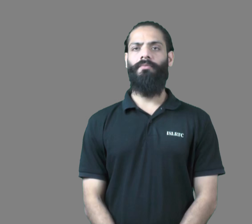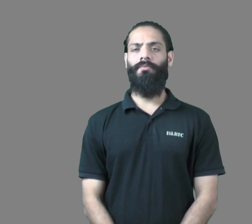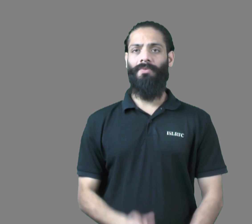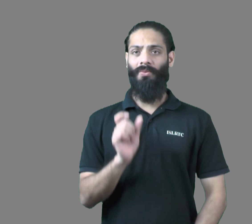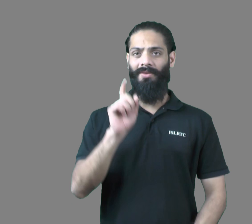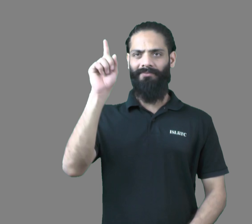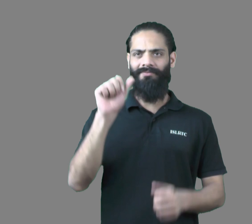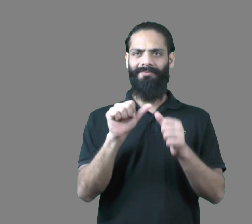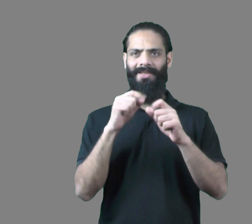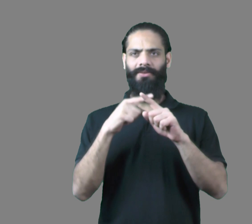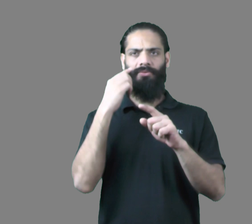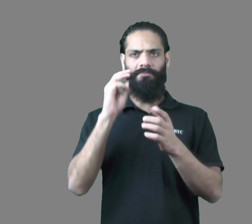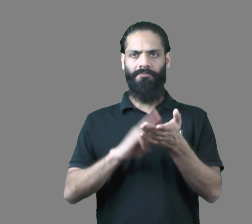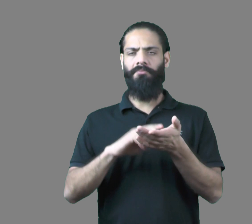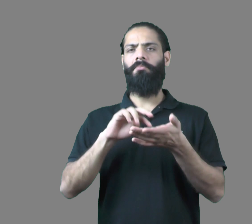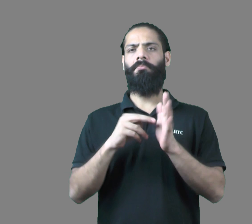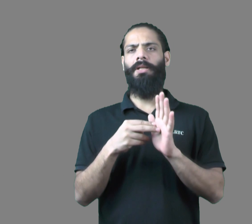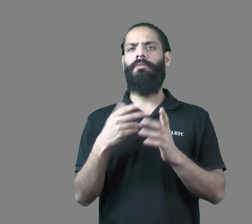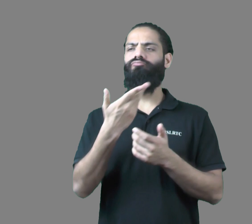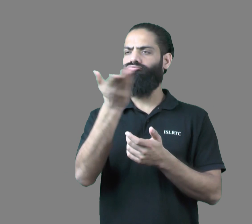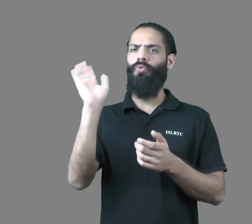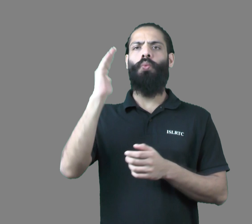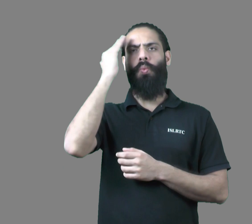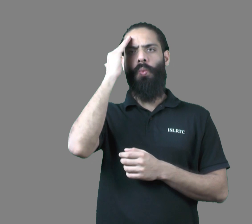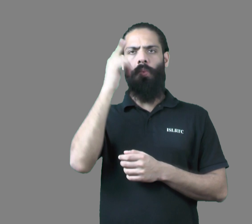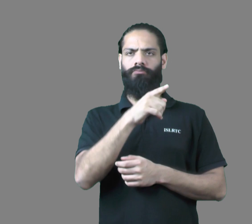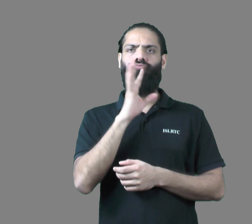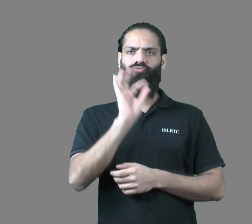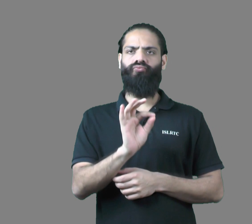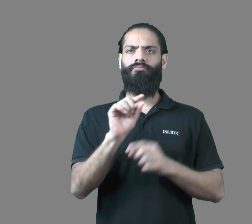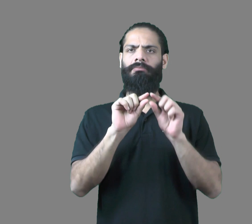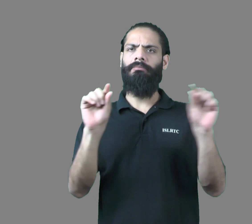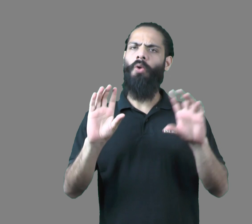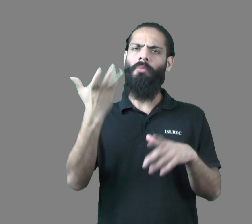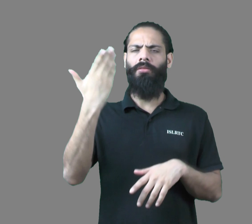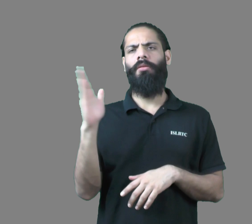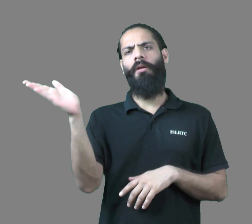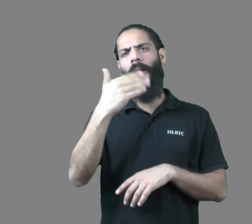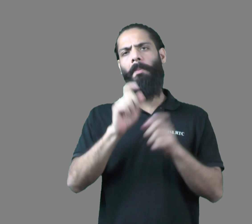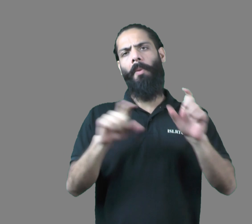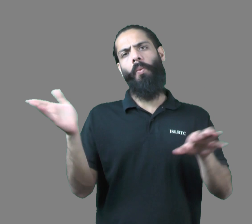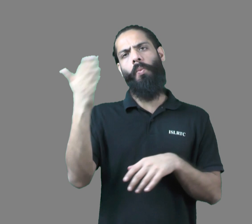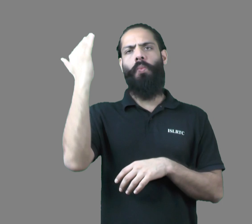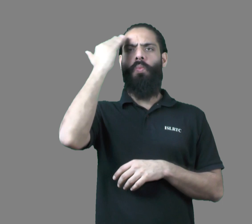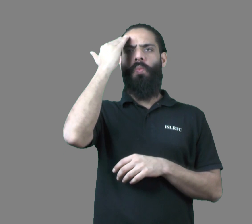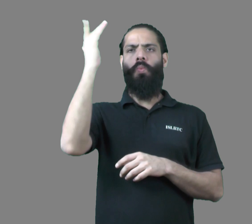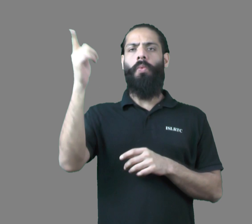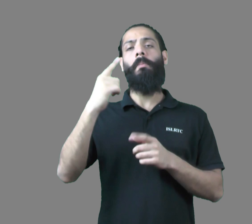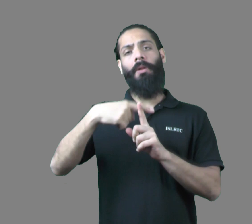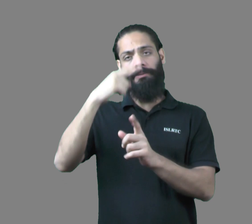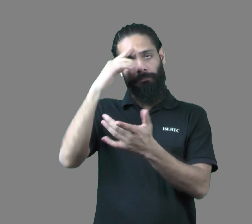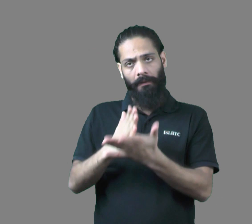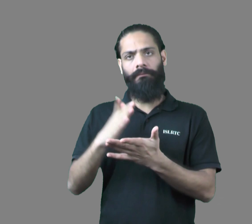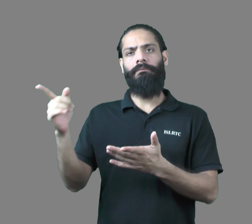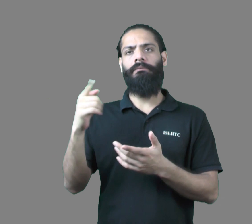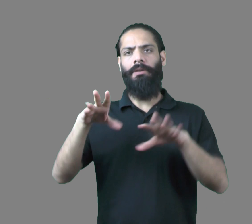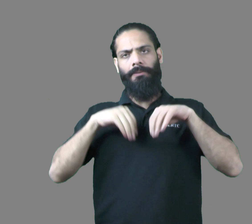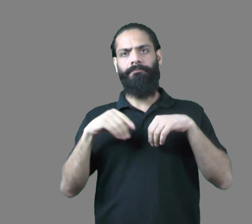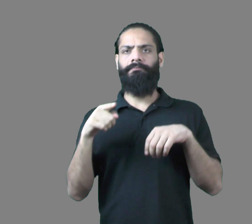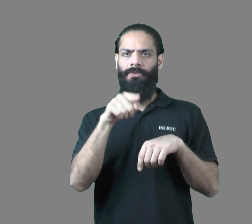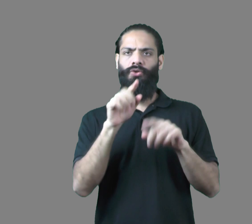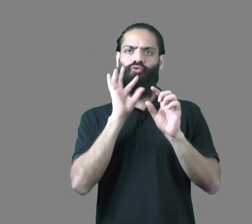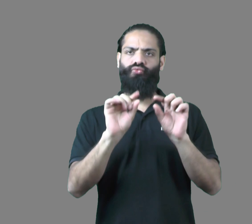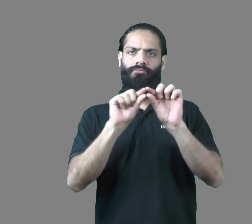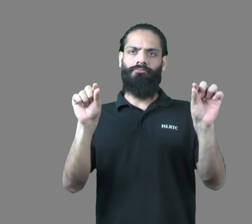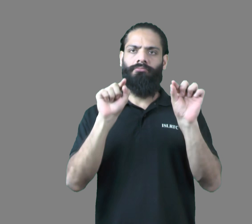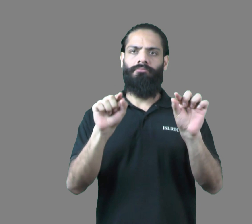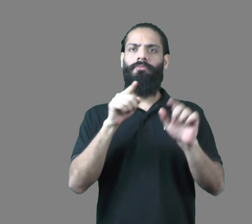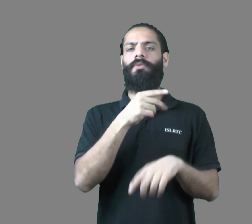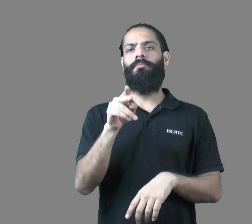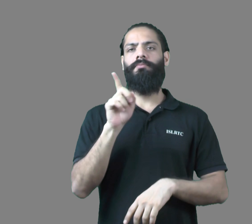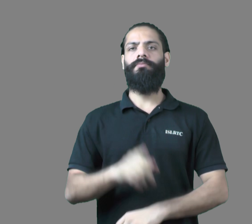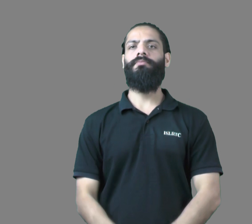Axiom